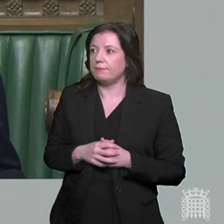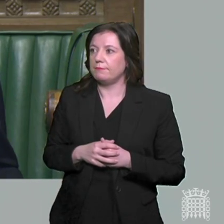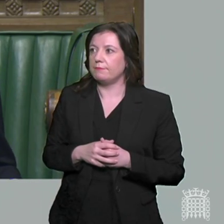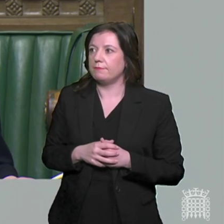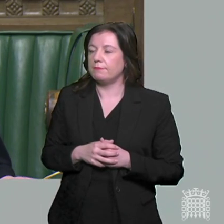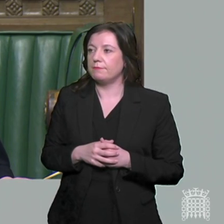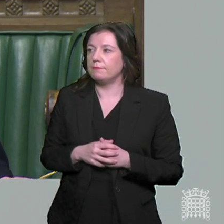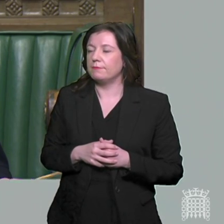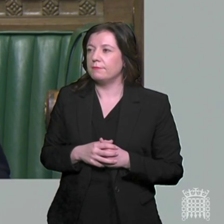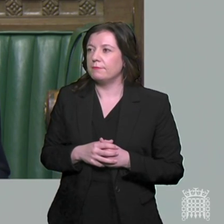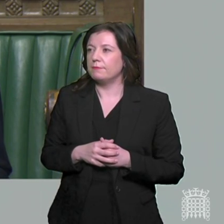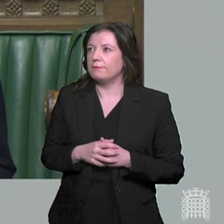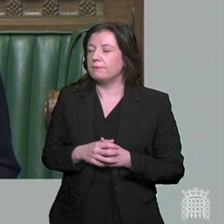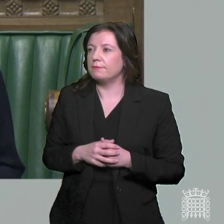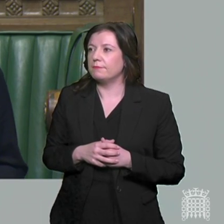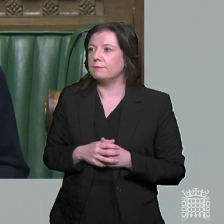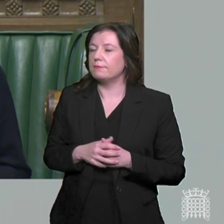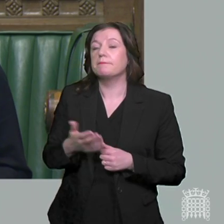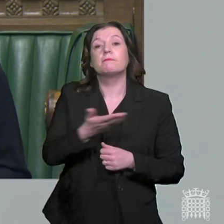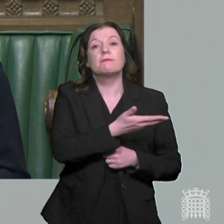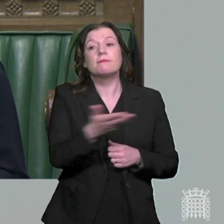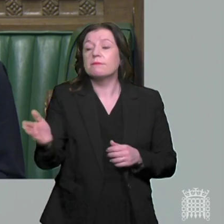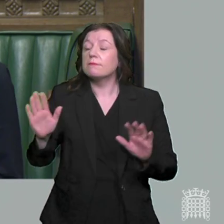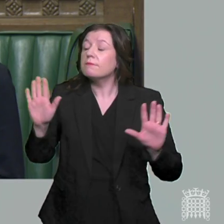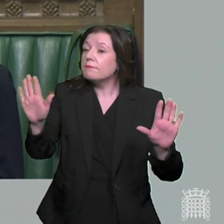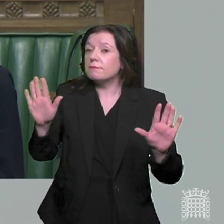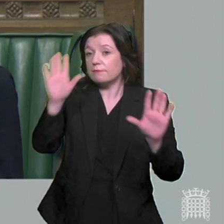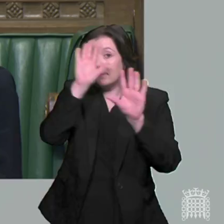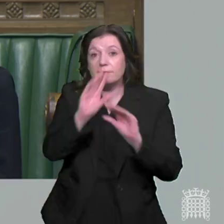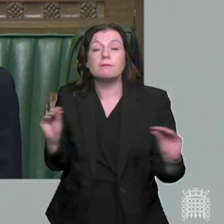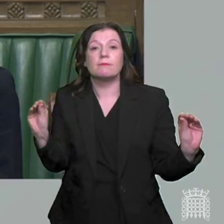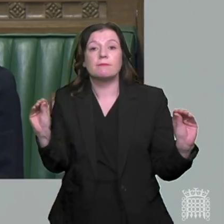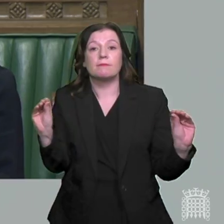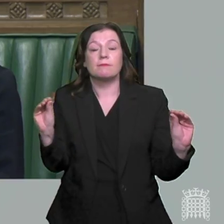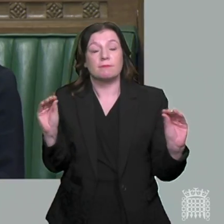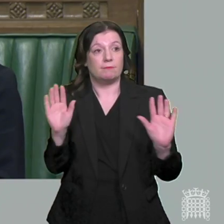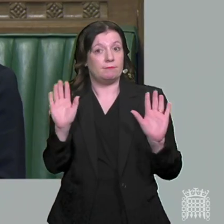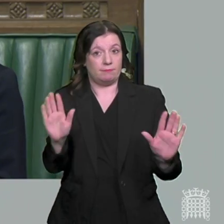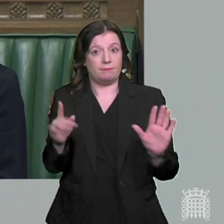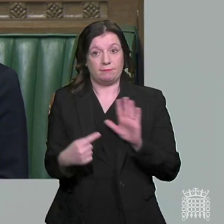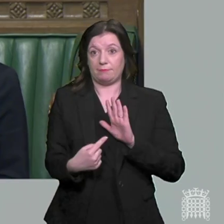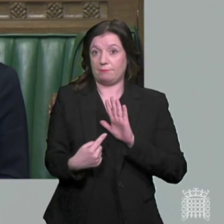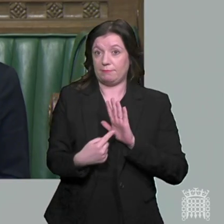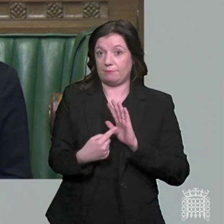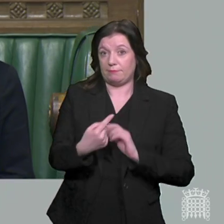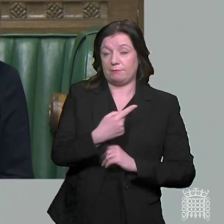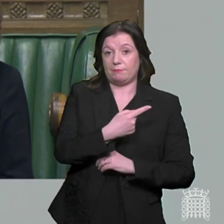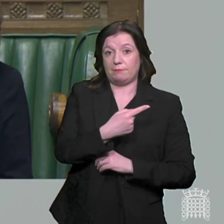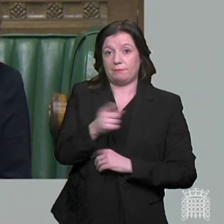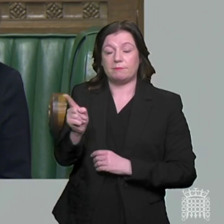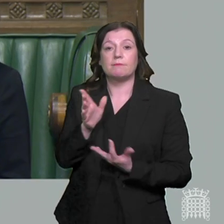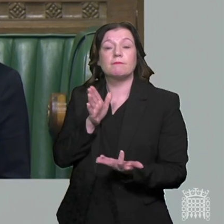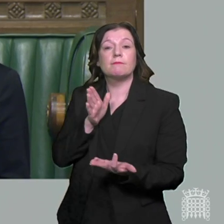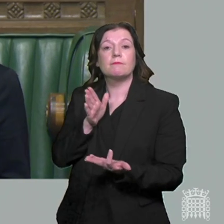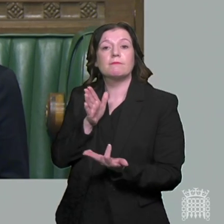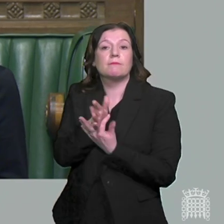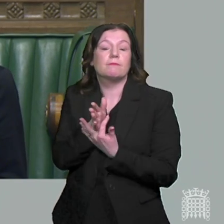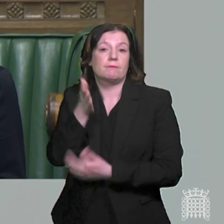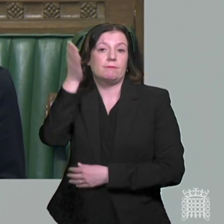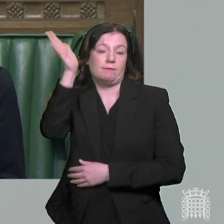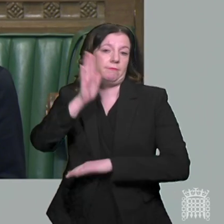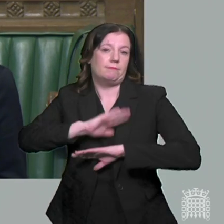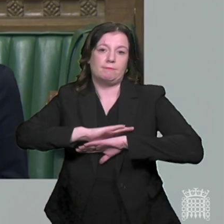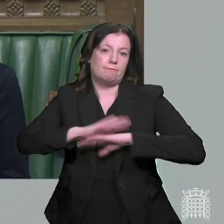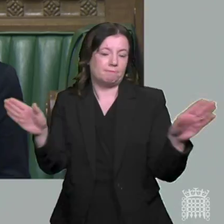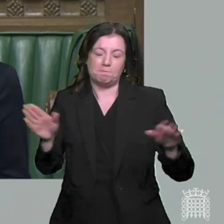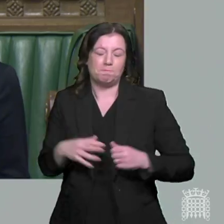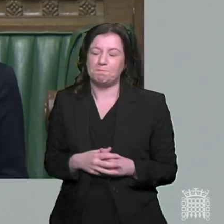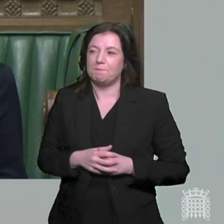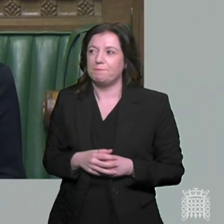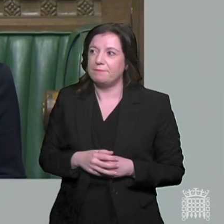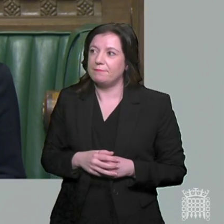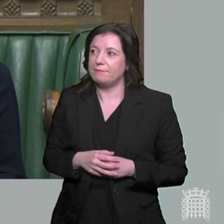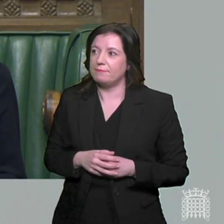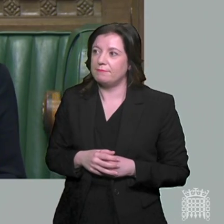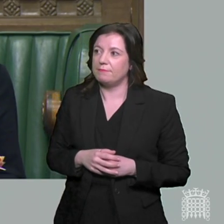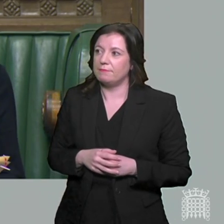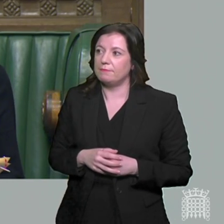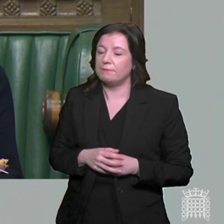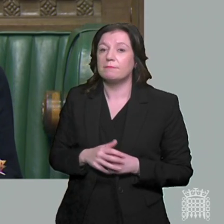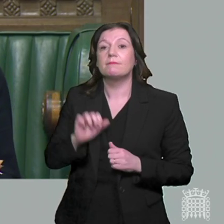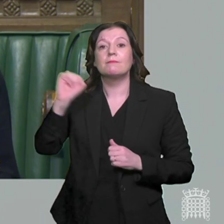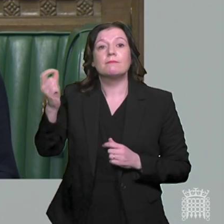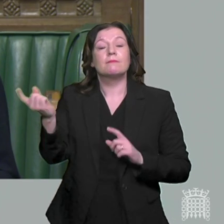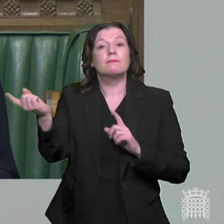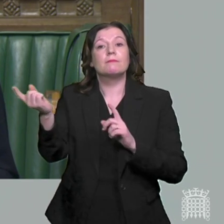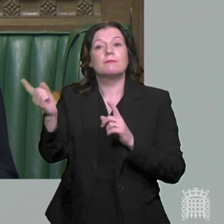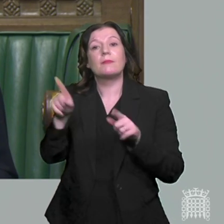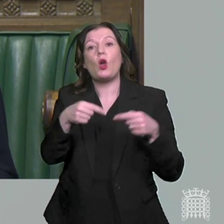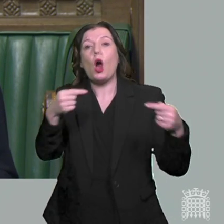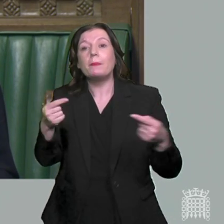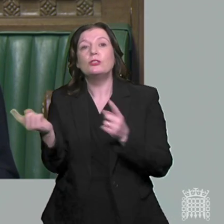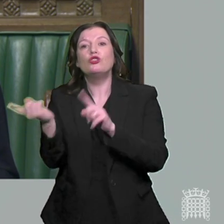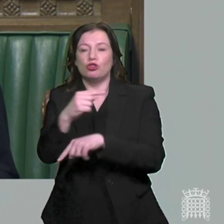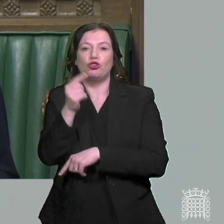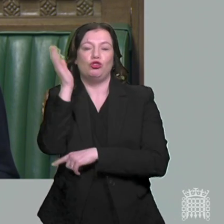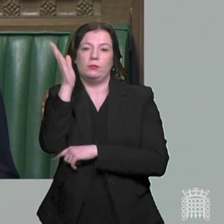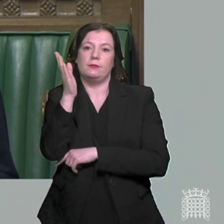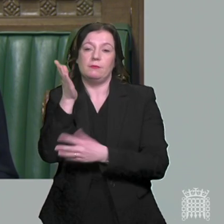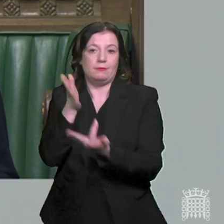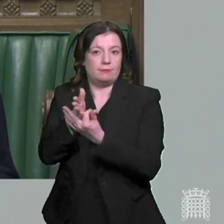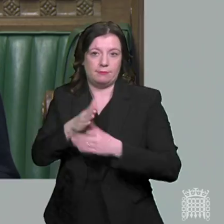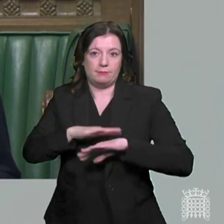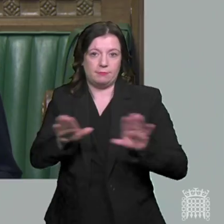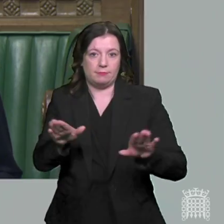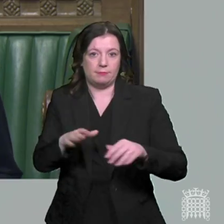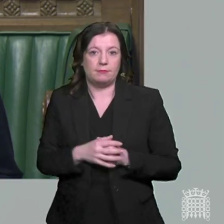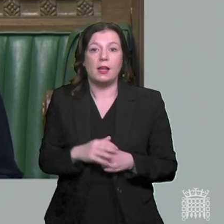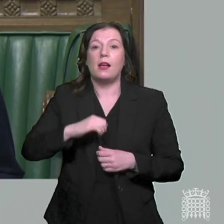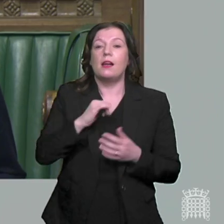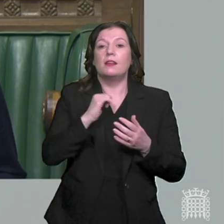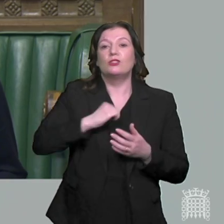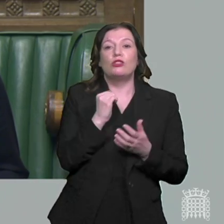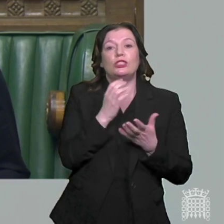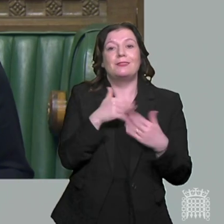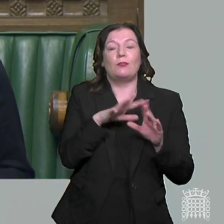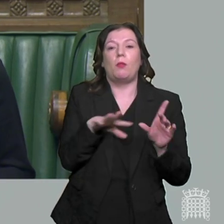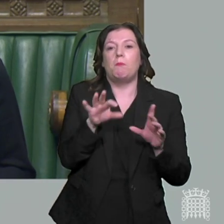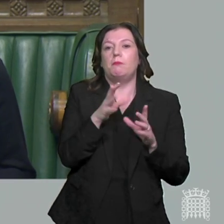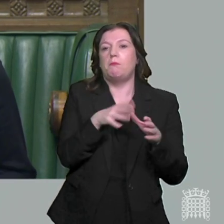I need hardly remind honourable Members—but I will do, for good measure—that they may not make interventions during the Chancellor’s statement, or indeed during the reply of the Leader of the Opposition, or even the reply of the spokesman for the Scottish National party.